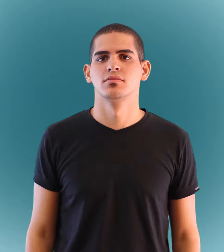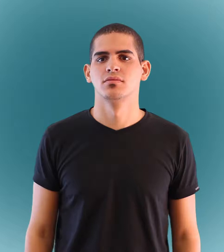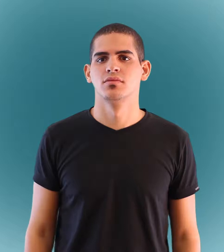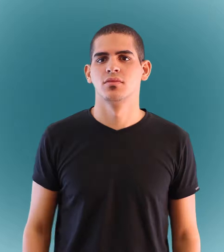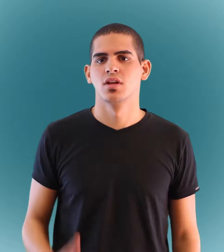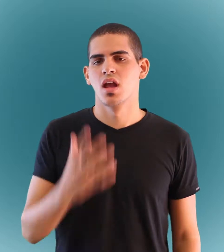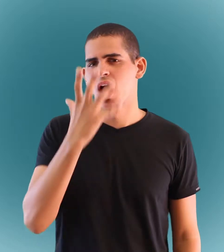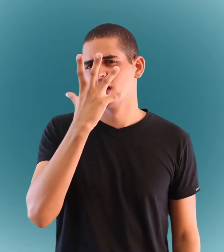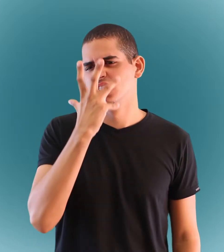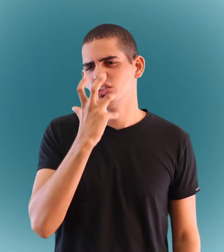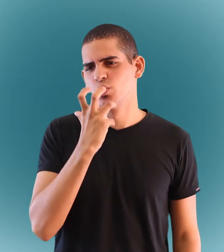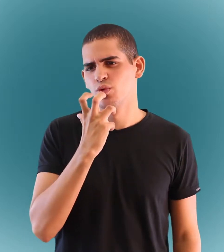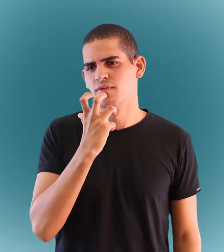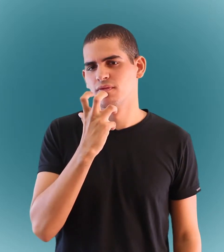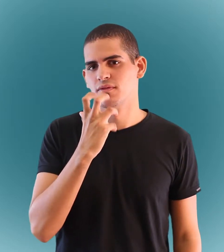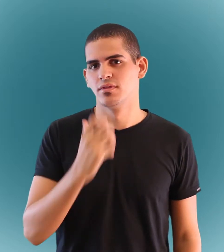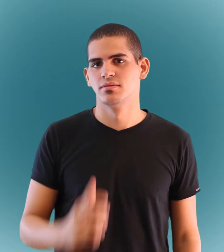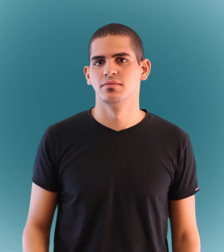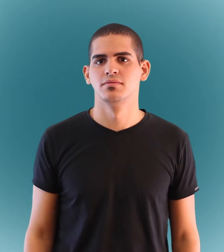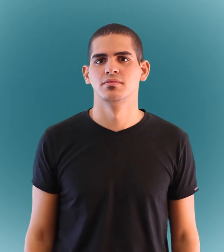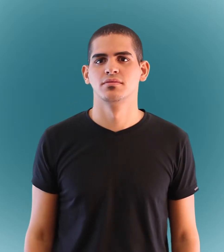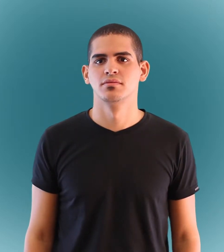עצוב